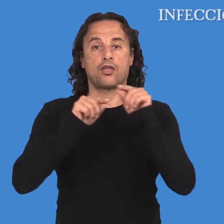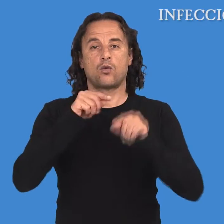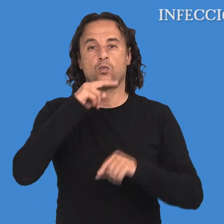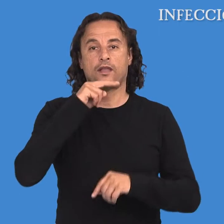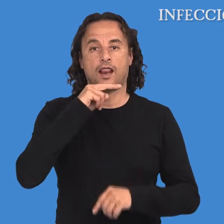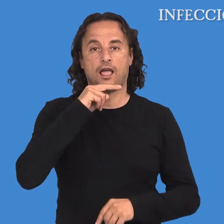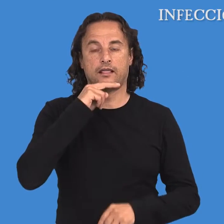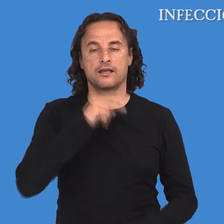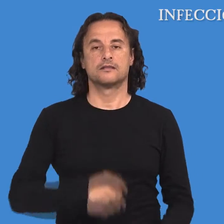pis